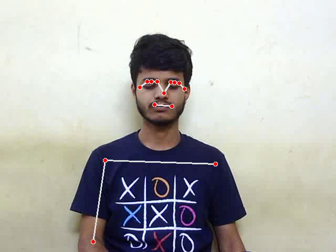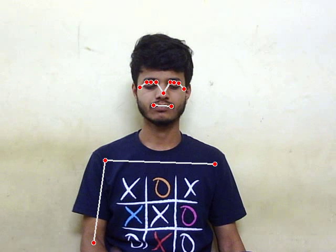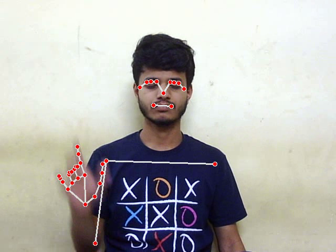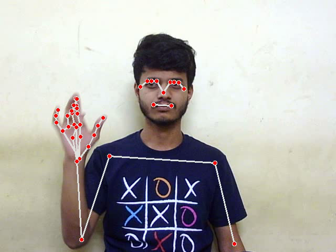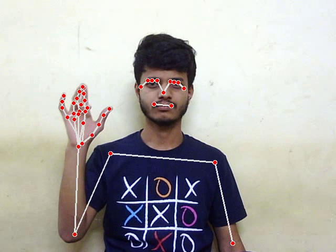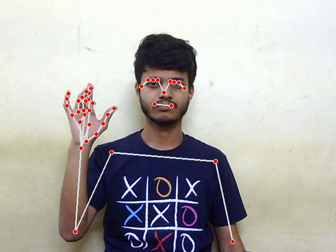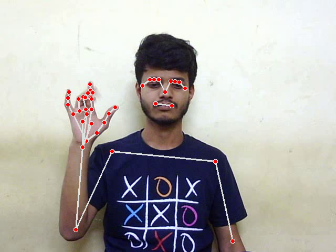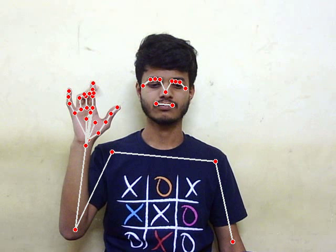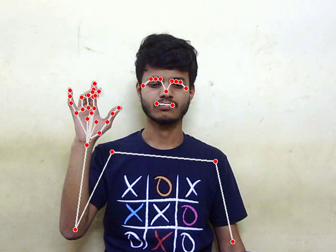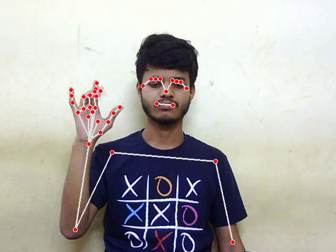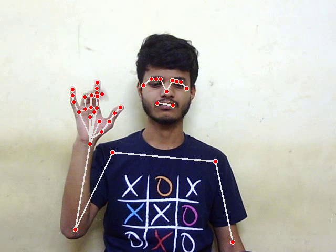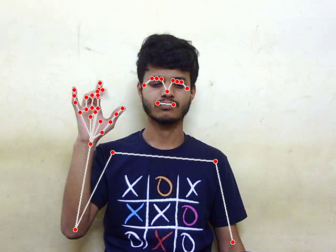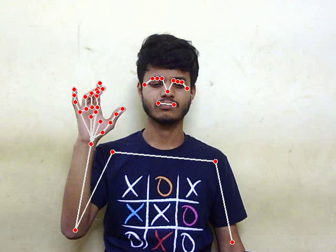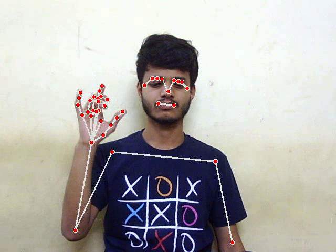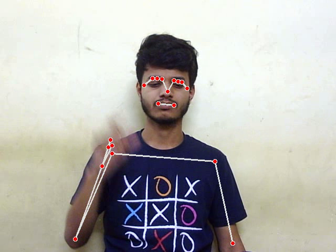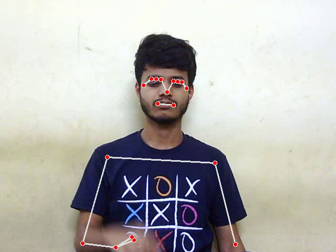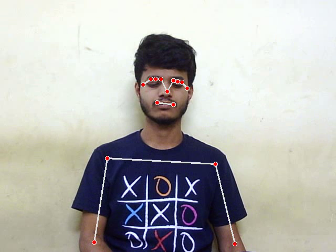why